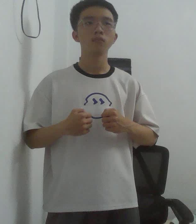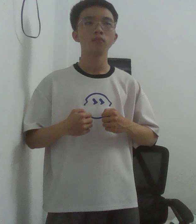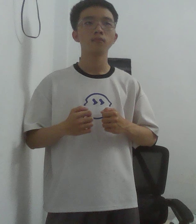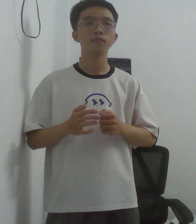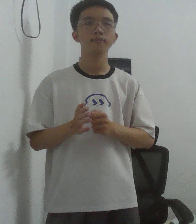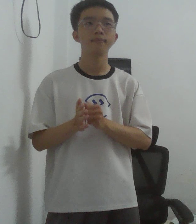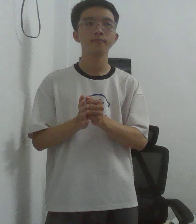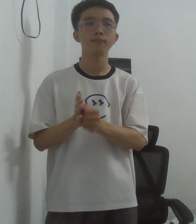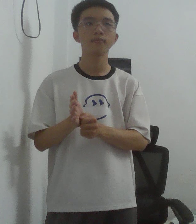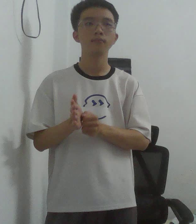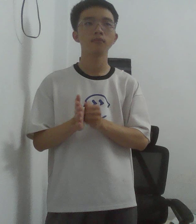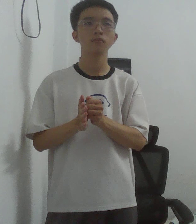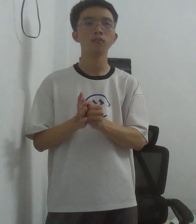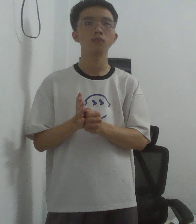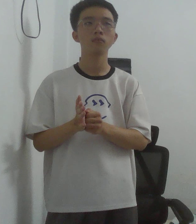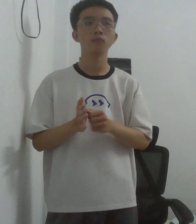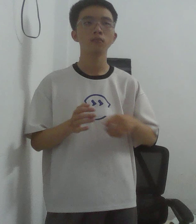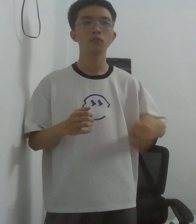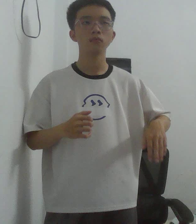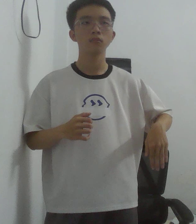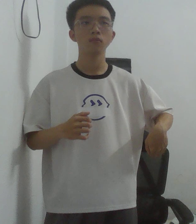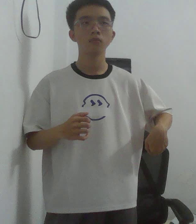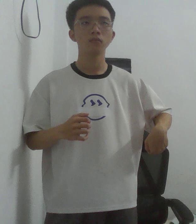thang sau